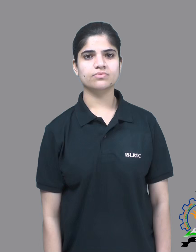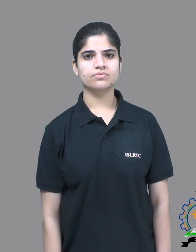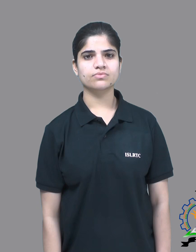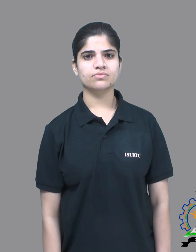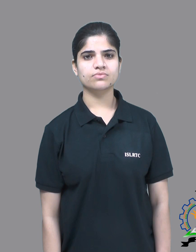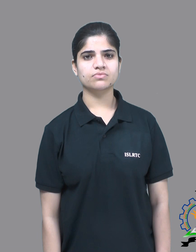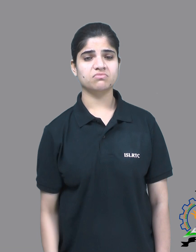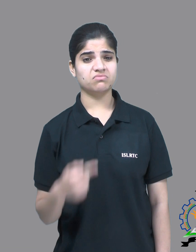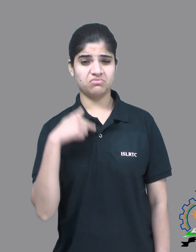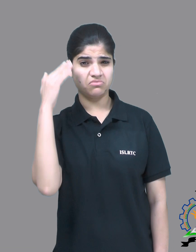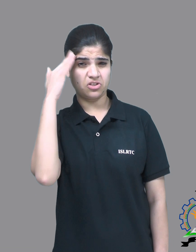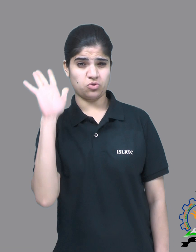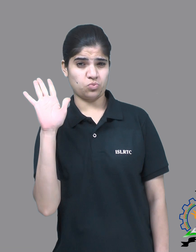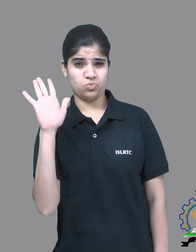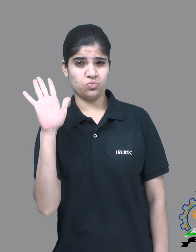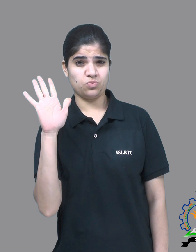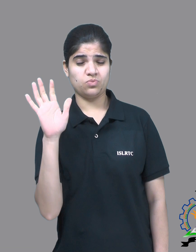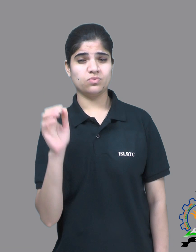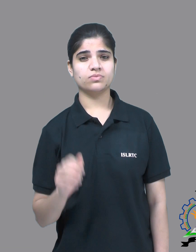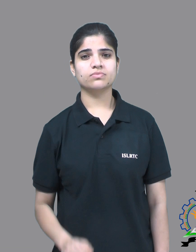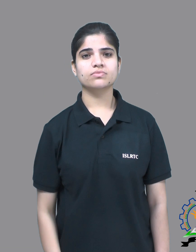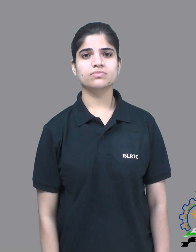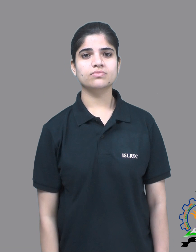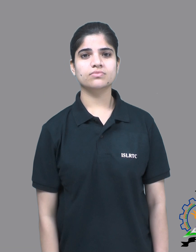I Don't Know